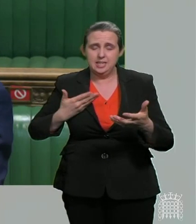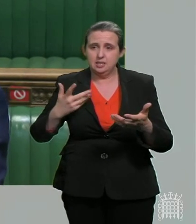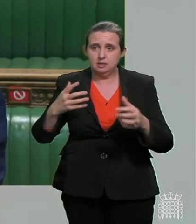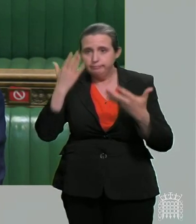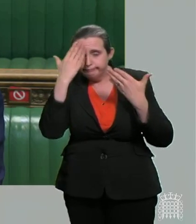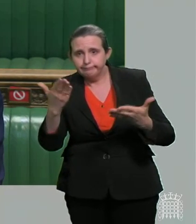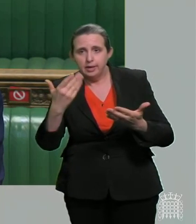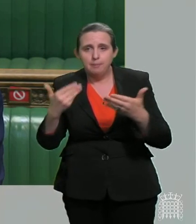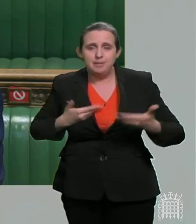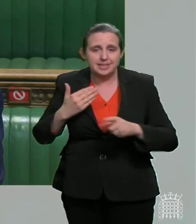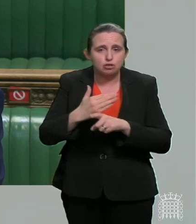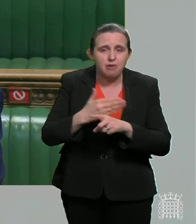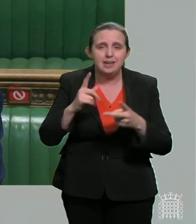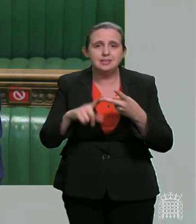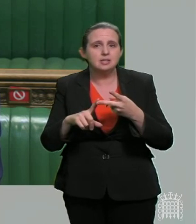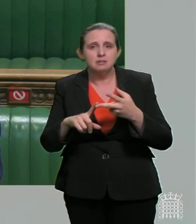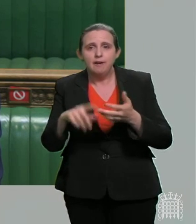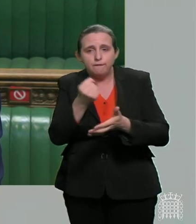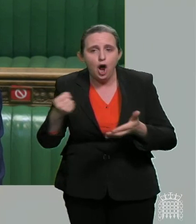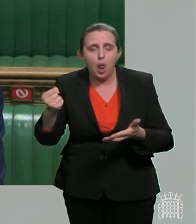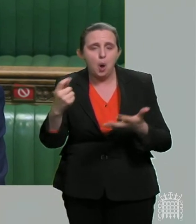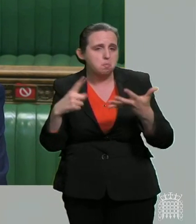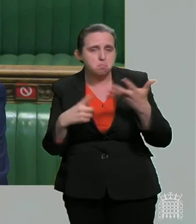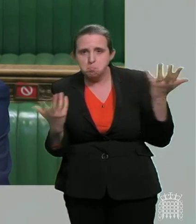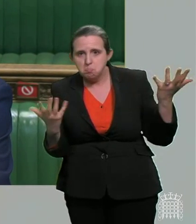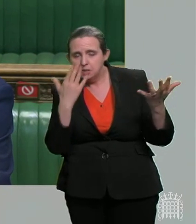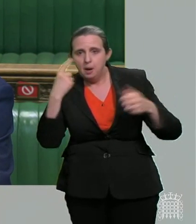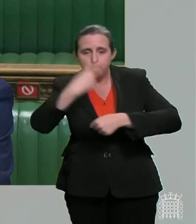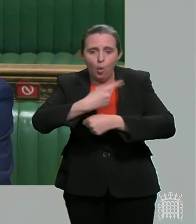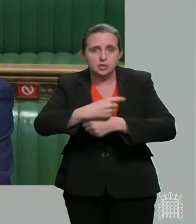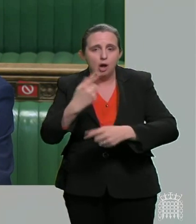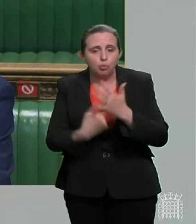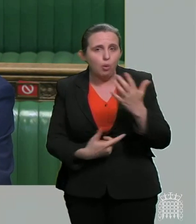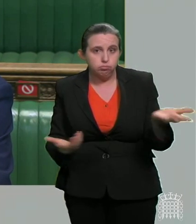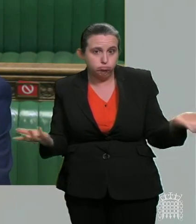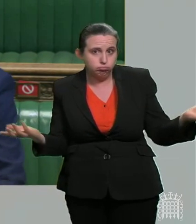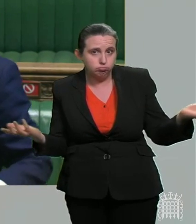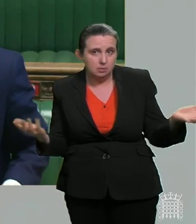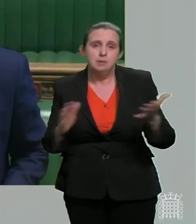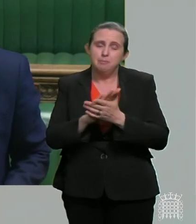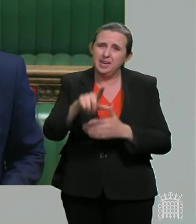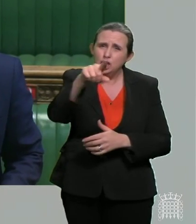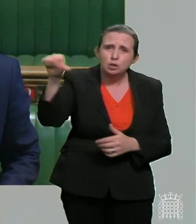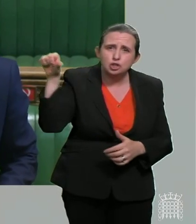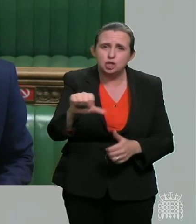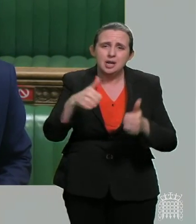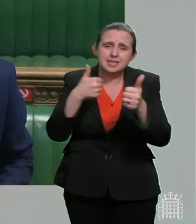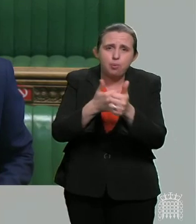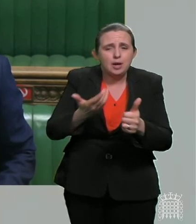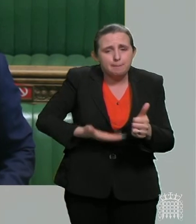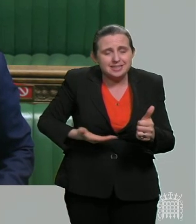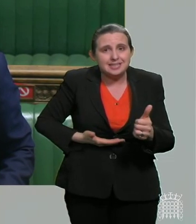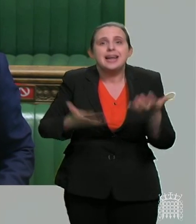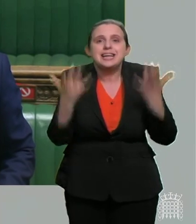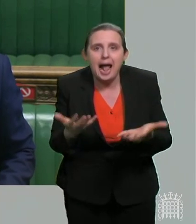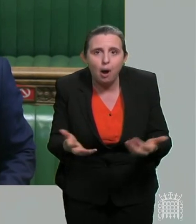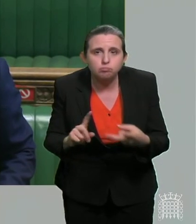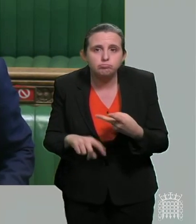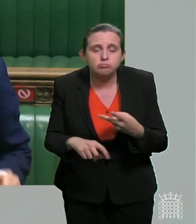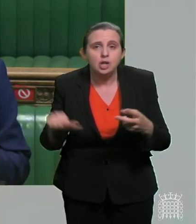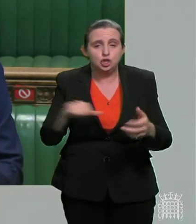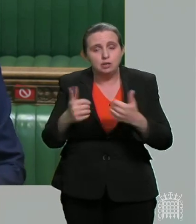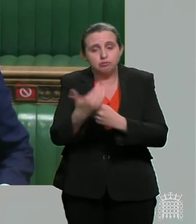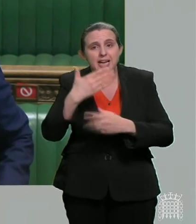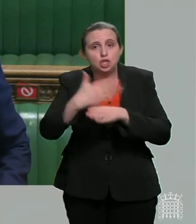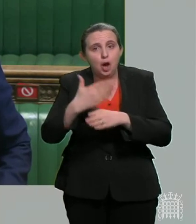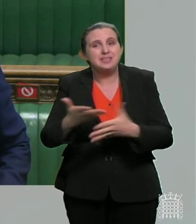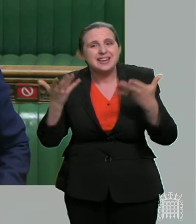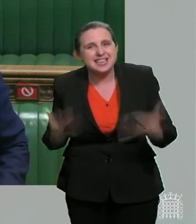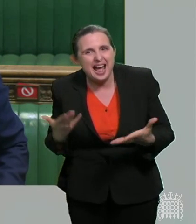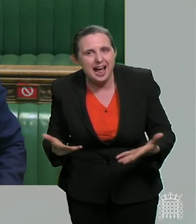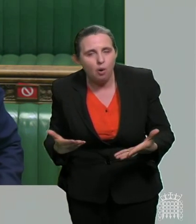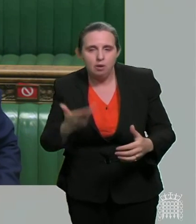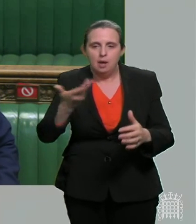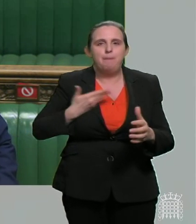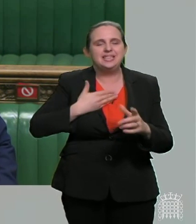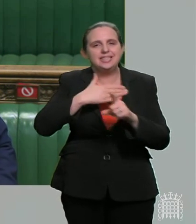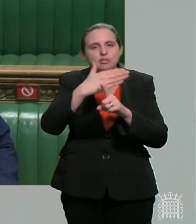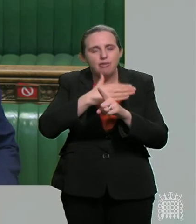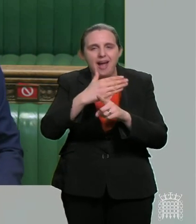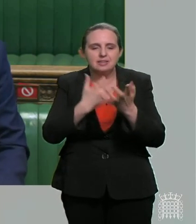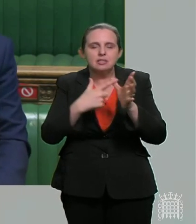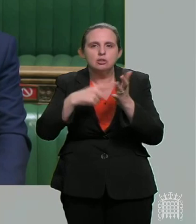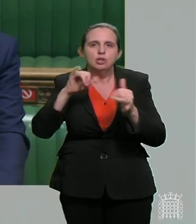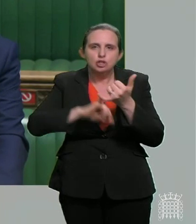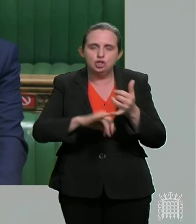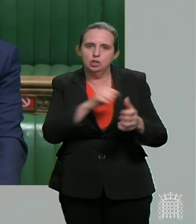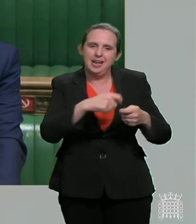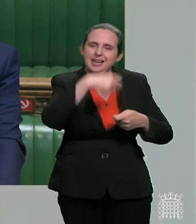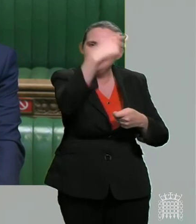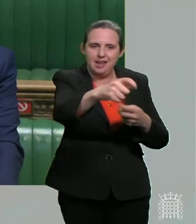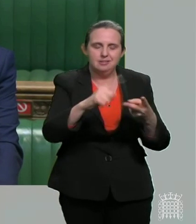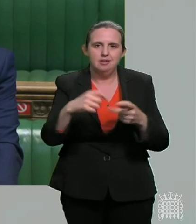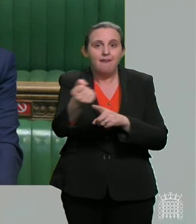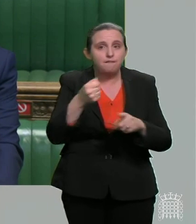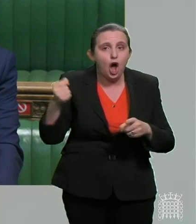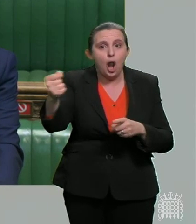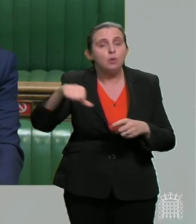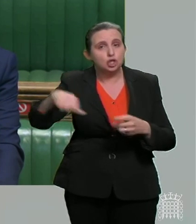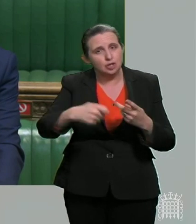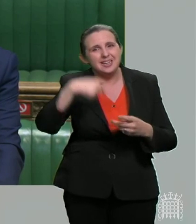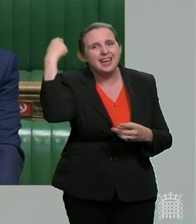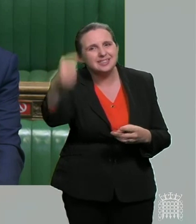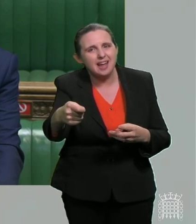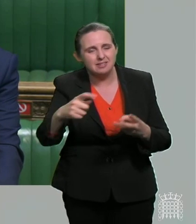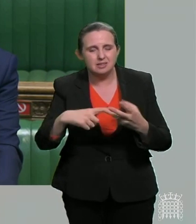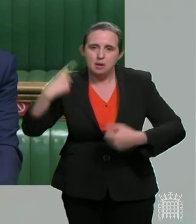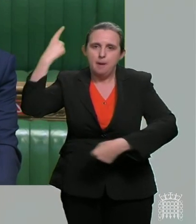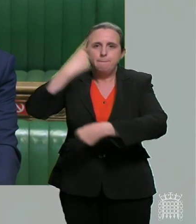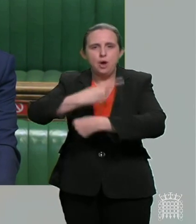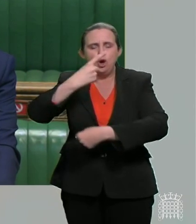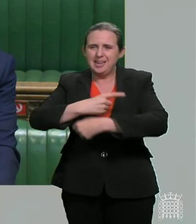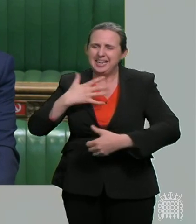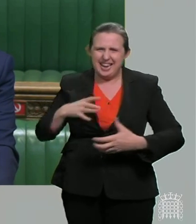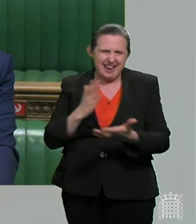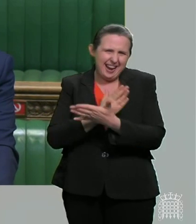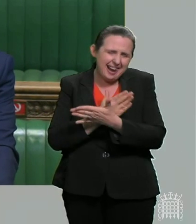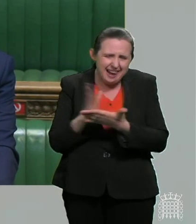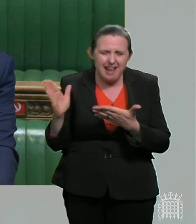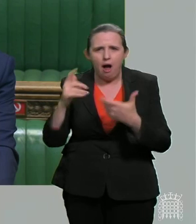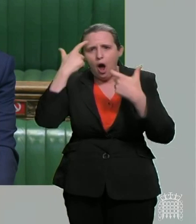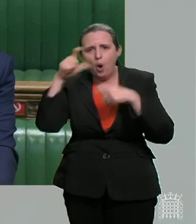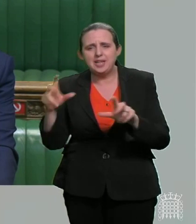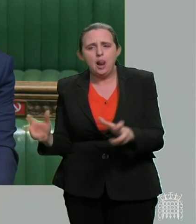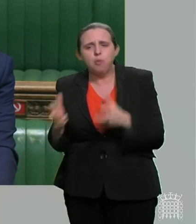The Prime Minister often complains that we never put forward constructive proposals, so here are two for him: support businesses and protect jobs now by extending furlough, business rates relief and VAT cuts for hospitality; and, secondly, secure our borders with a comprehensive hotel quarantine on arrival.